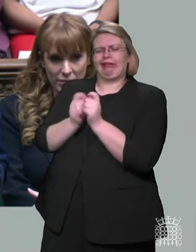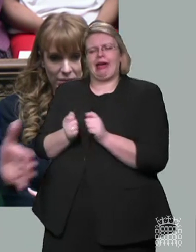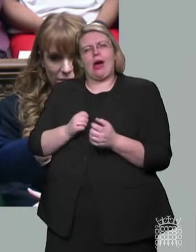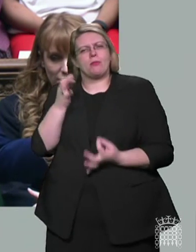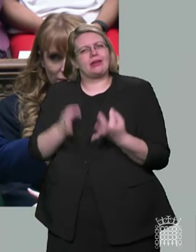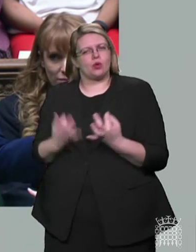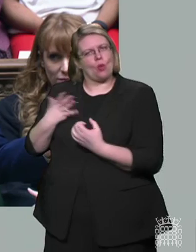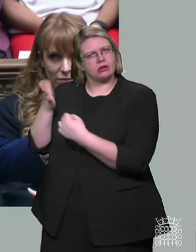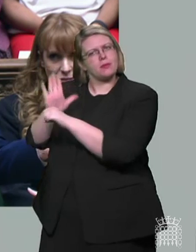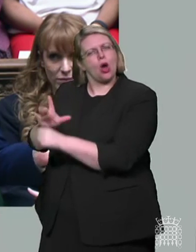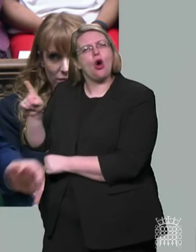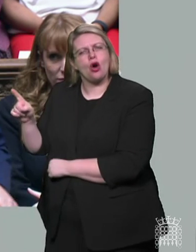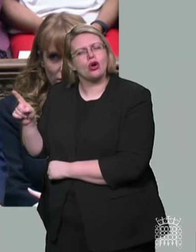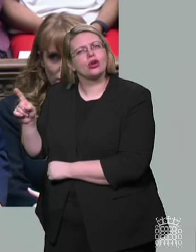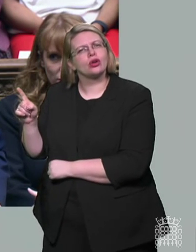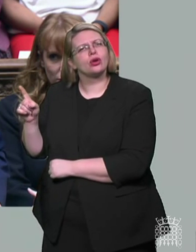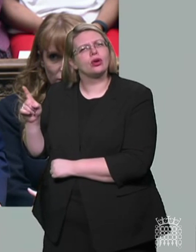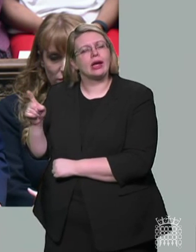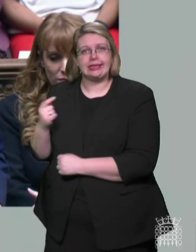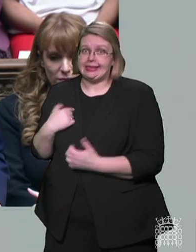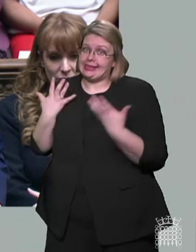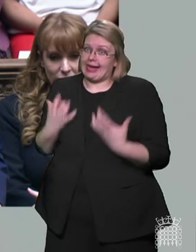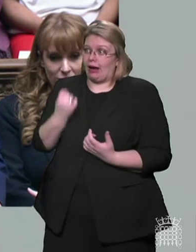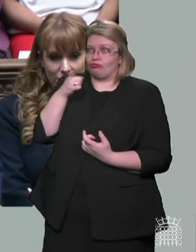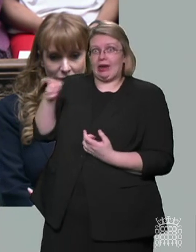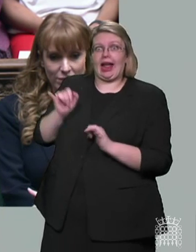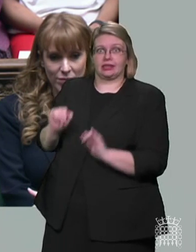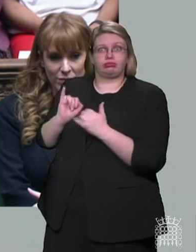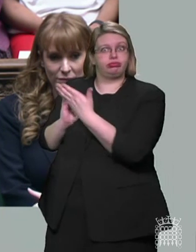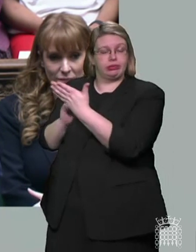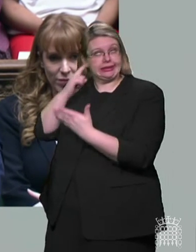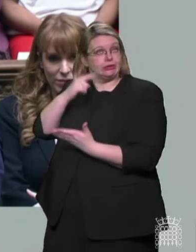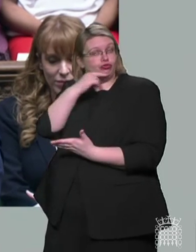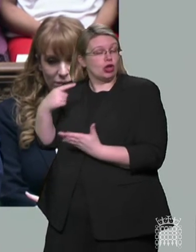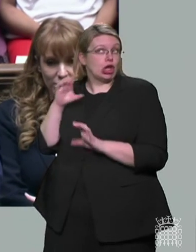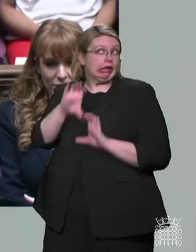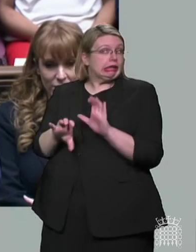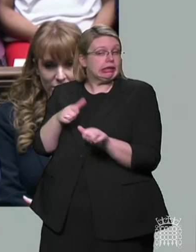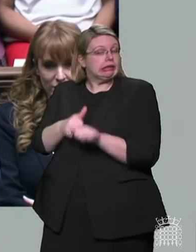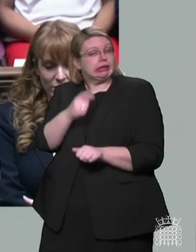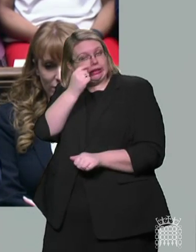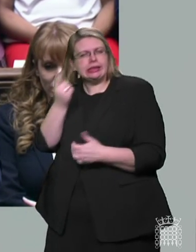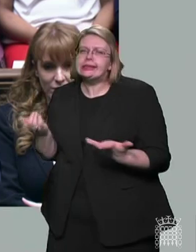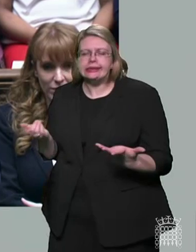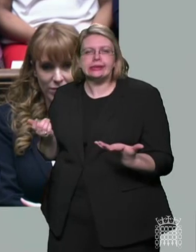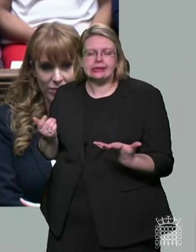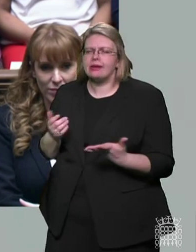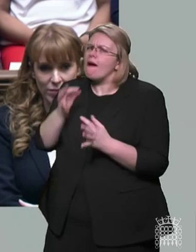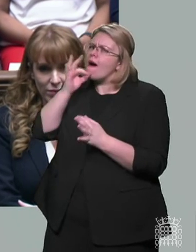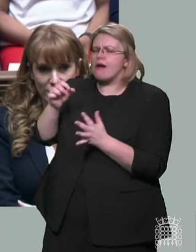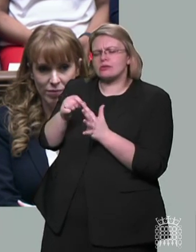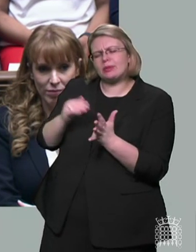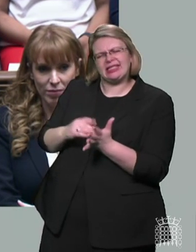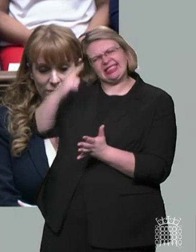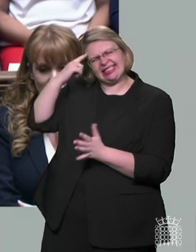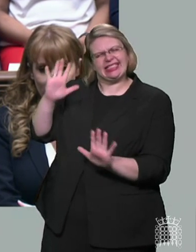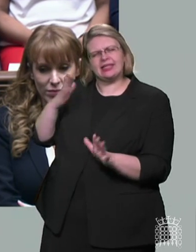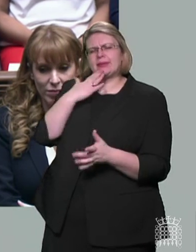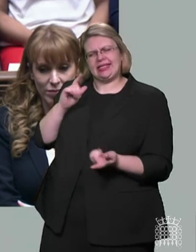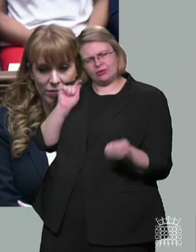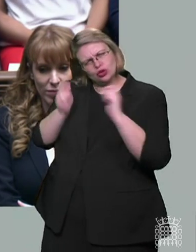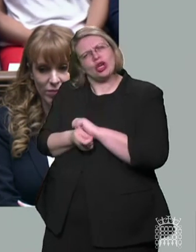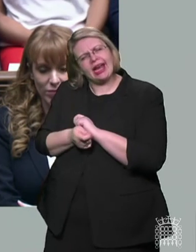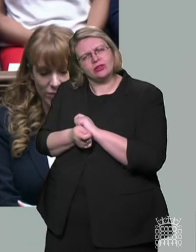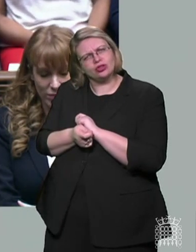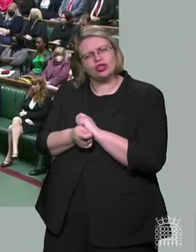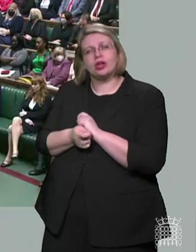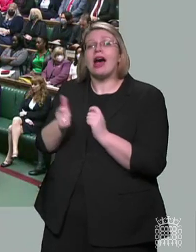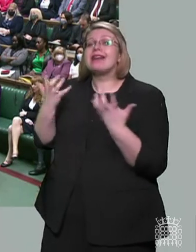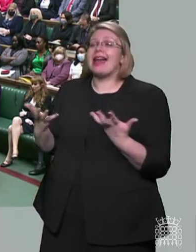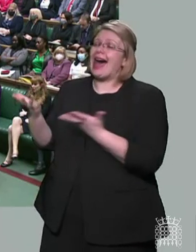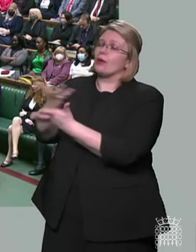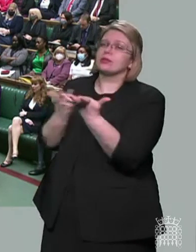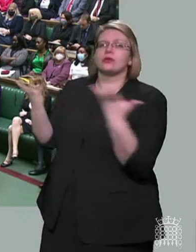We can all now see how serious this is, so will the Prime Minister now change course and support these measures in the House of Lords?